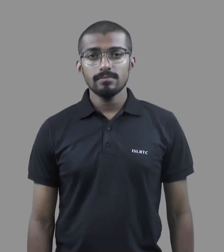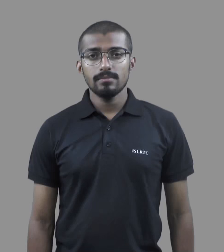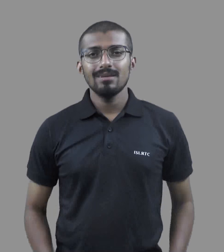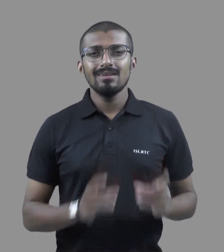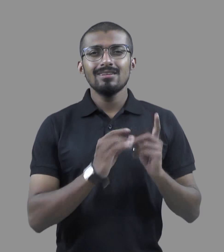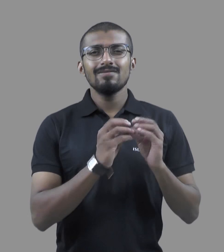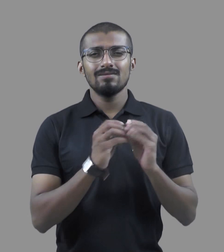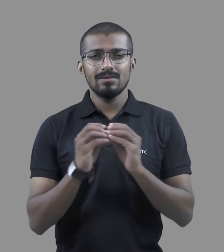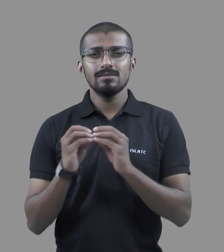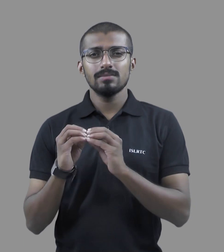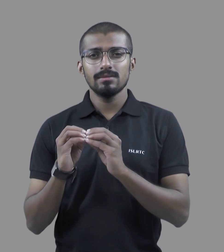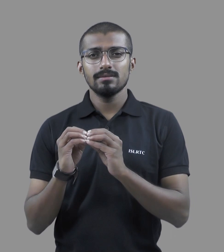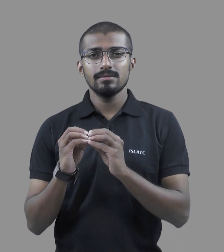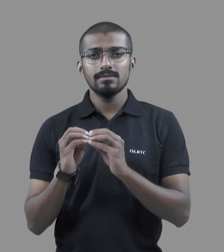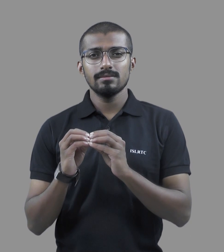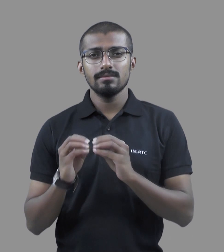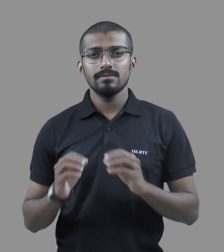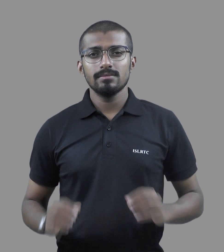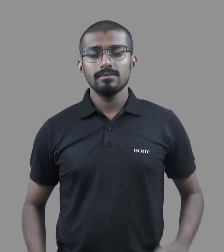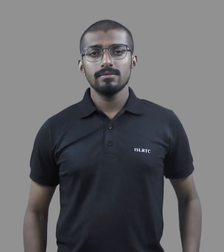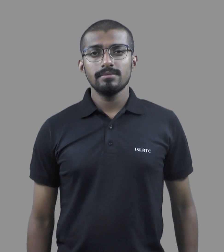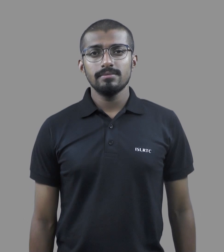Fingerspell